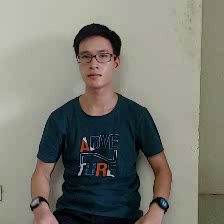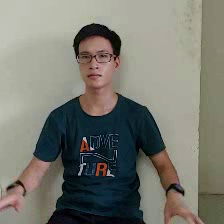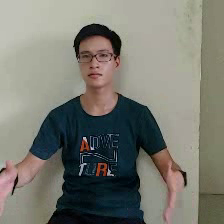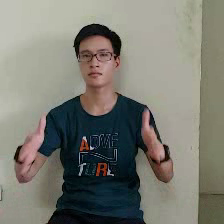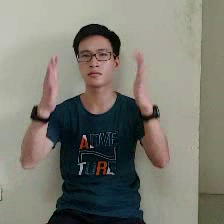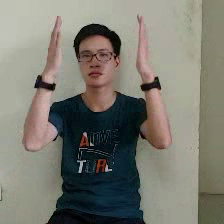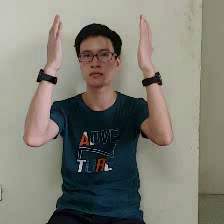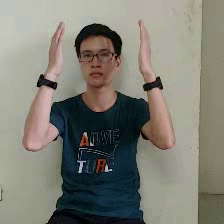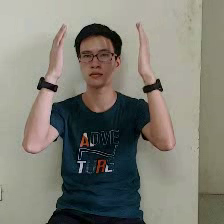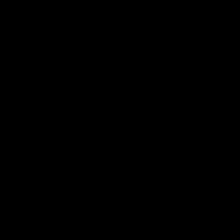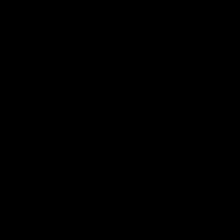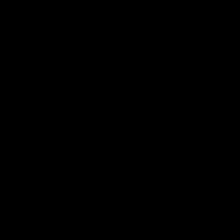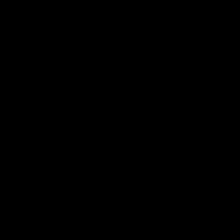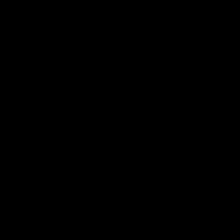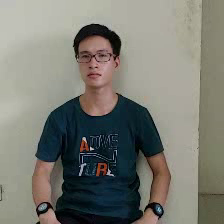Chạy